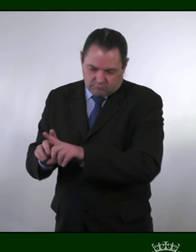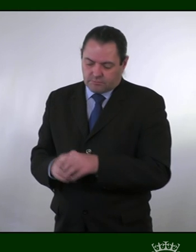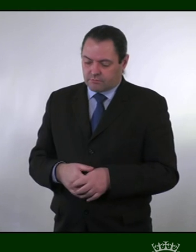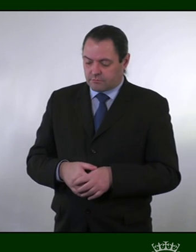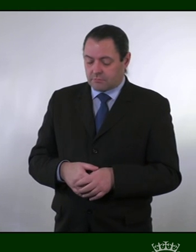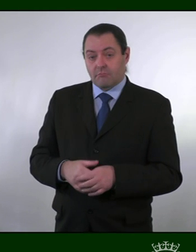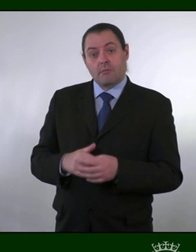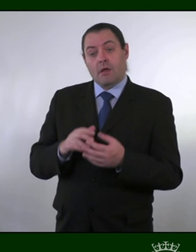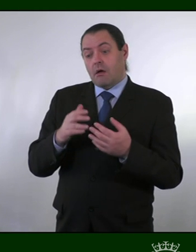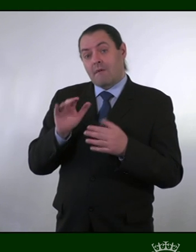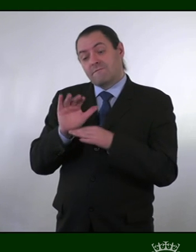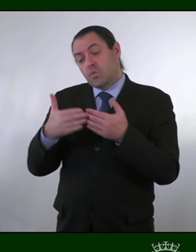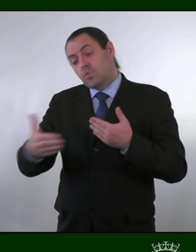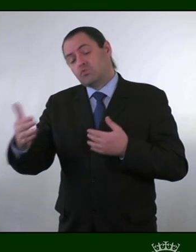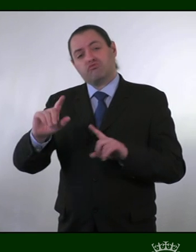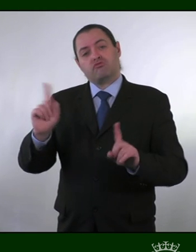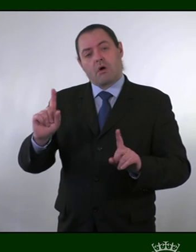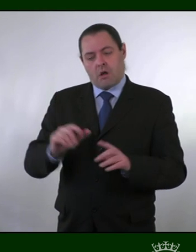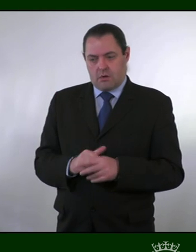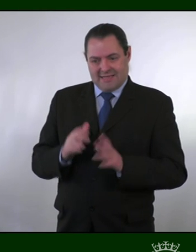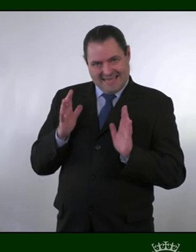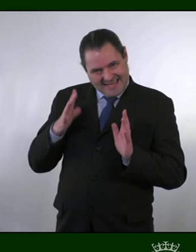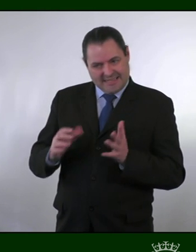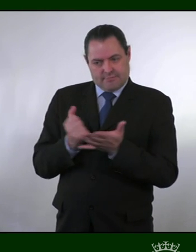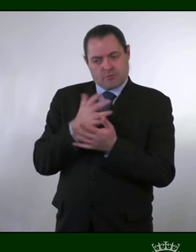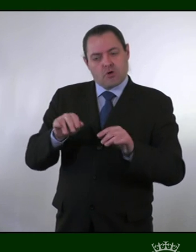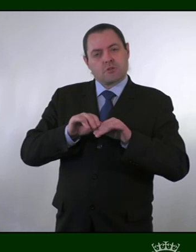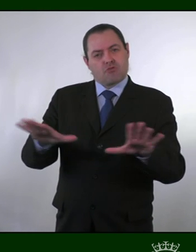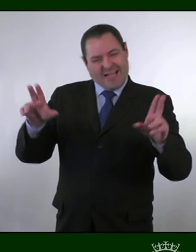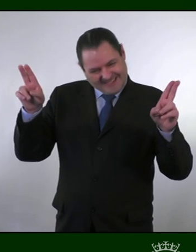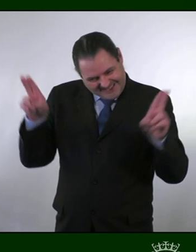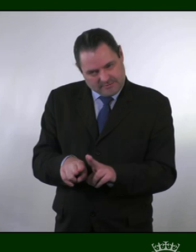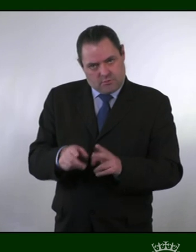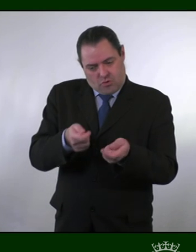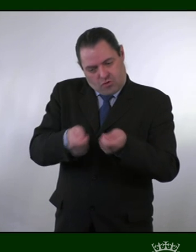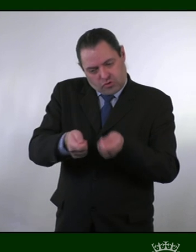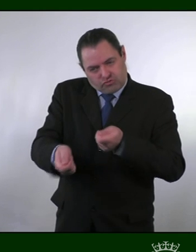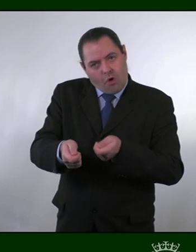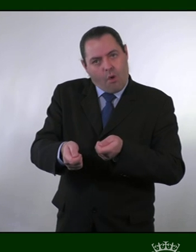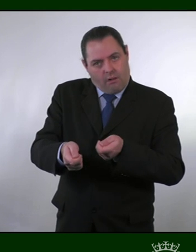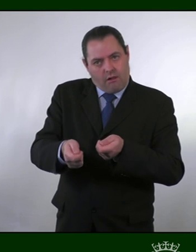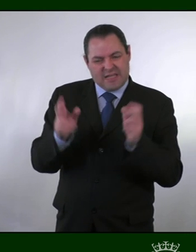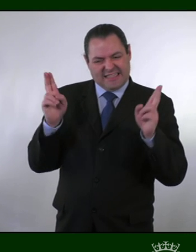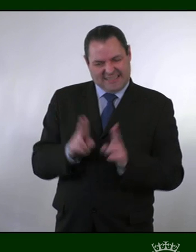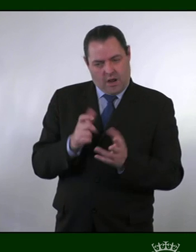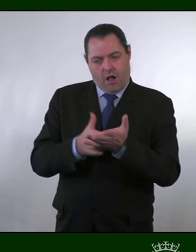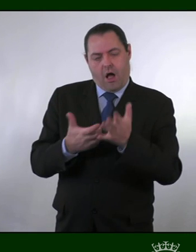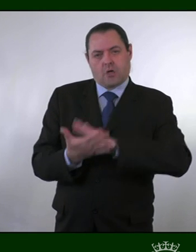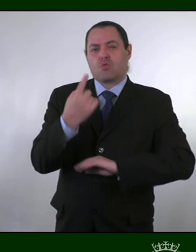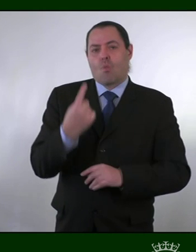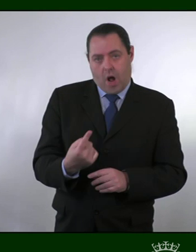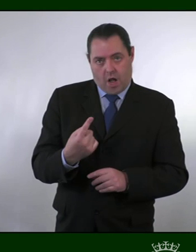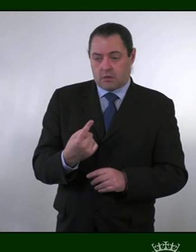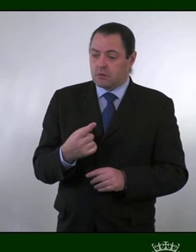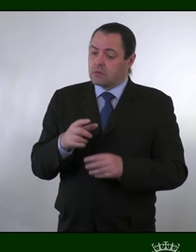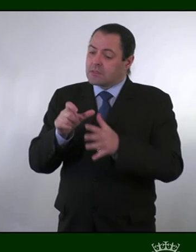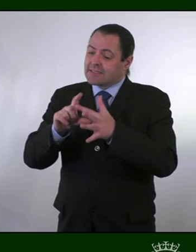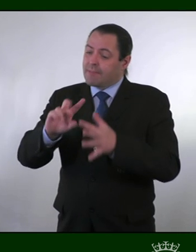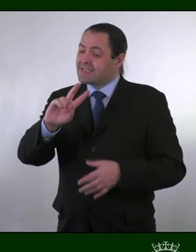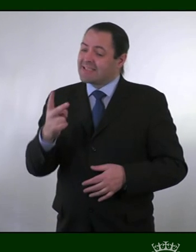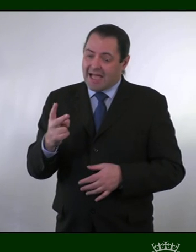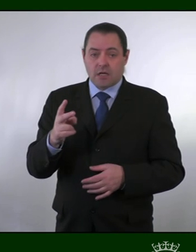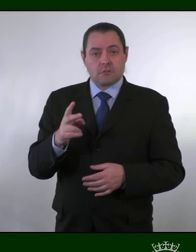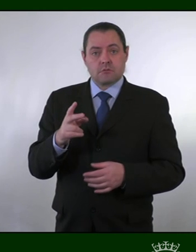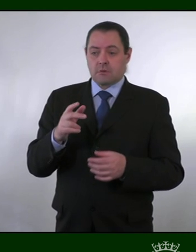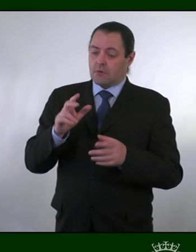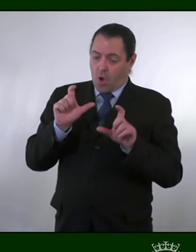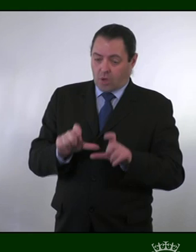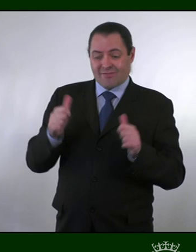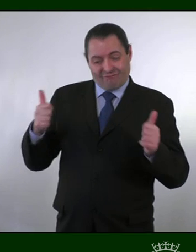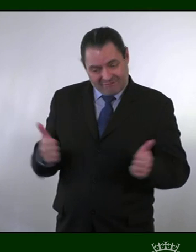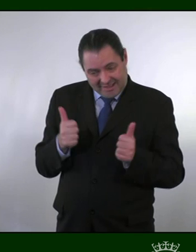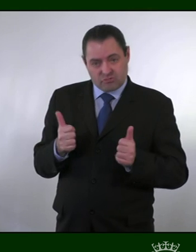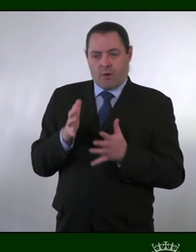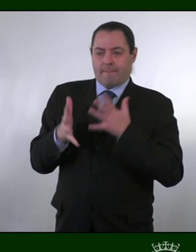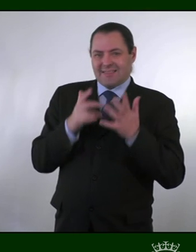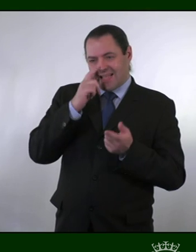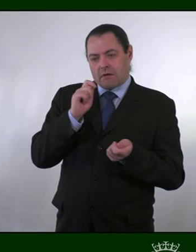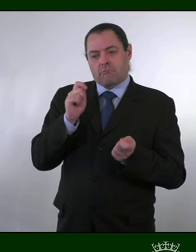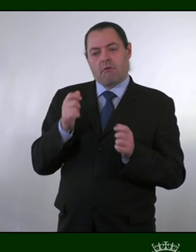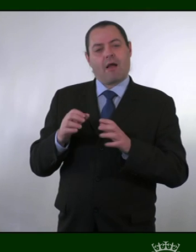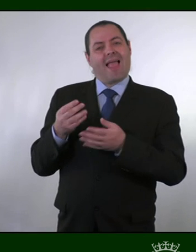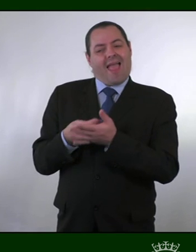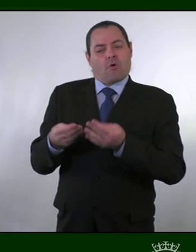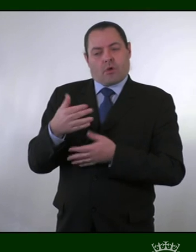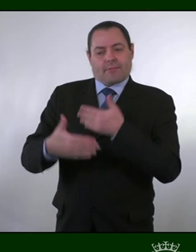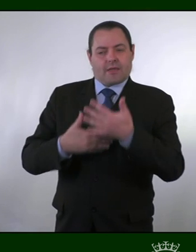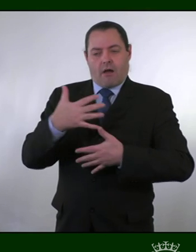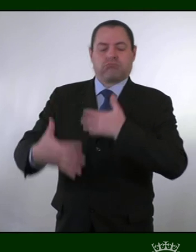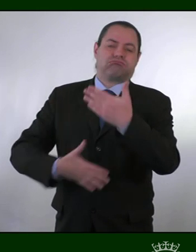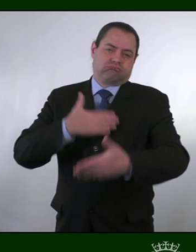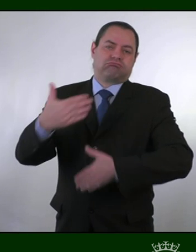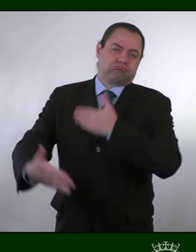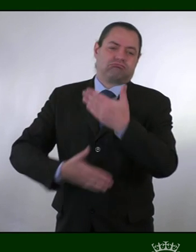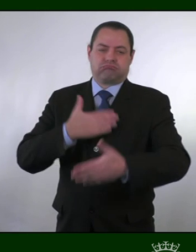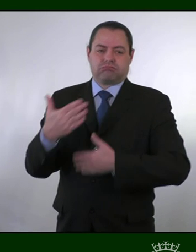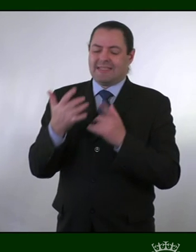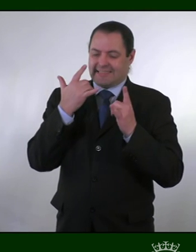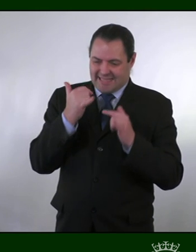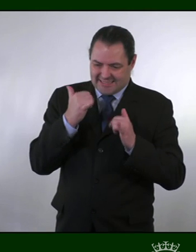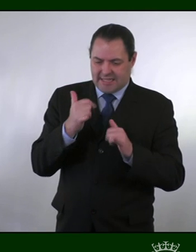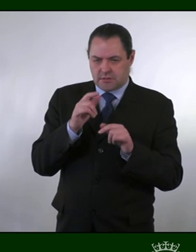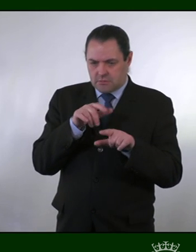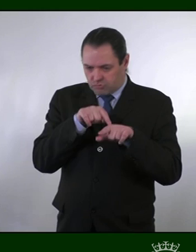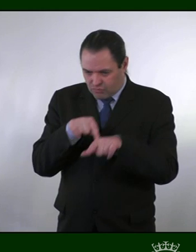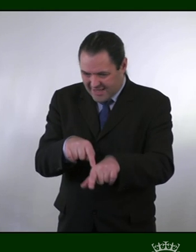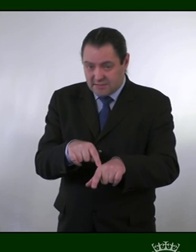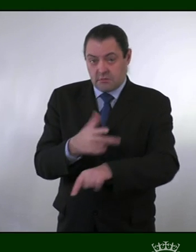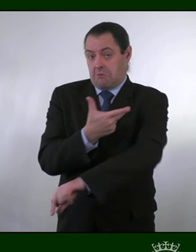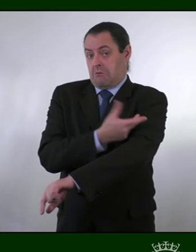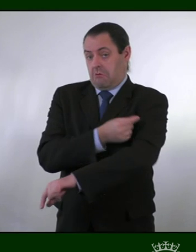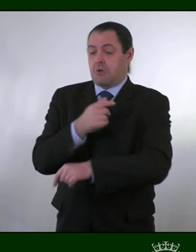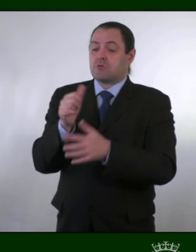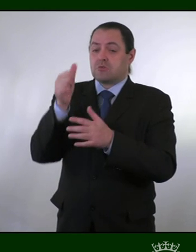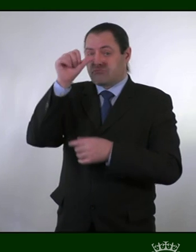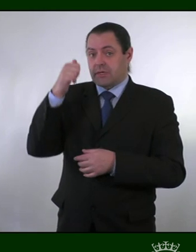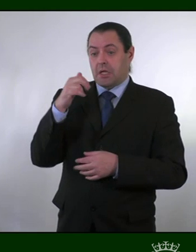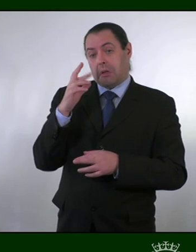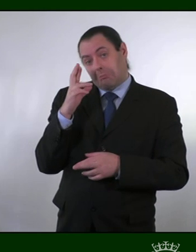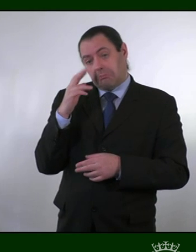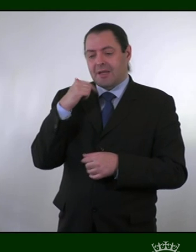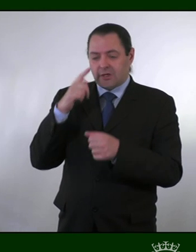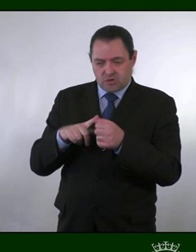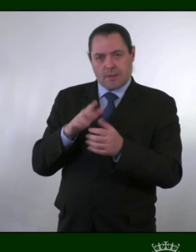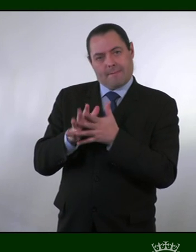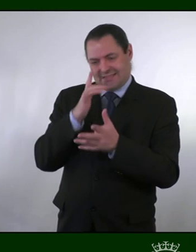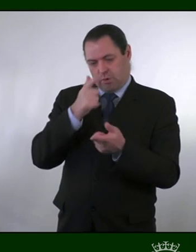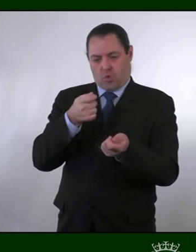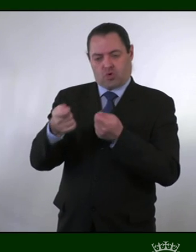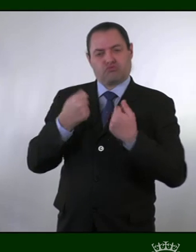The way forward now is to keep the virus under control, to come out of the current measures on 2 December, to allow our economy to start moving again, and to use testing and the prospect of a vaccination next year, ready to get the disease under control.